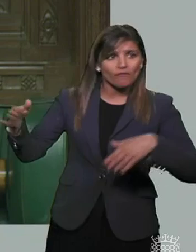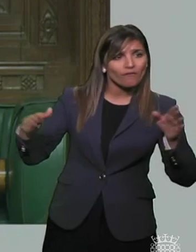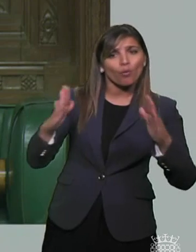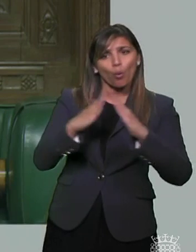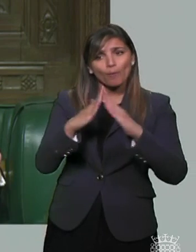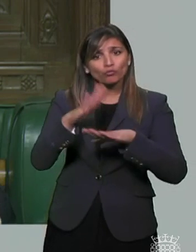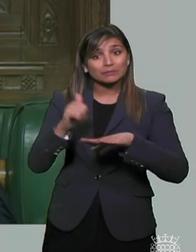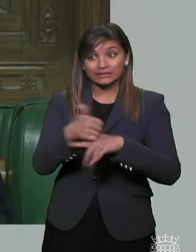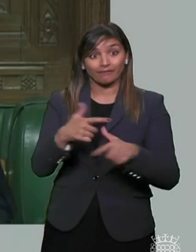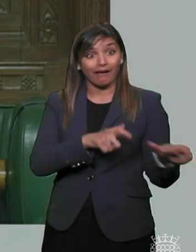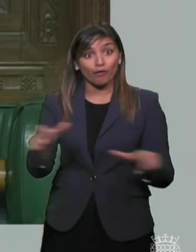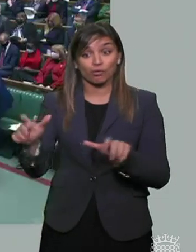At this rate, you won’t.